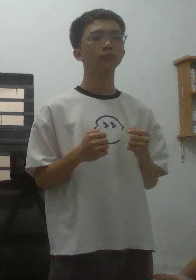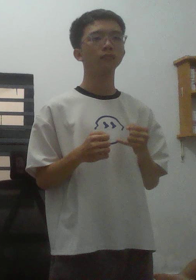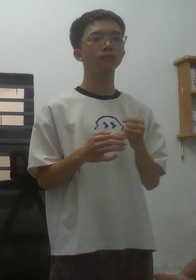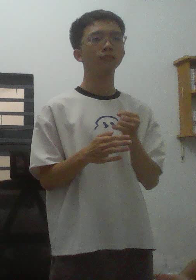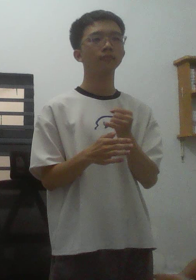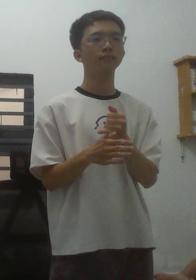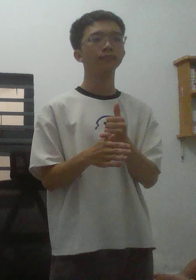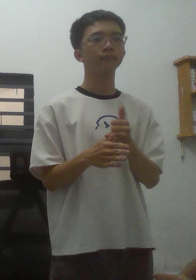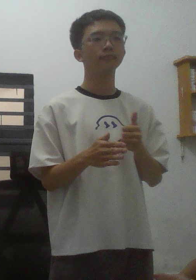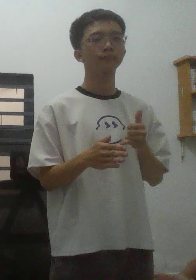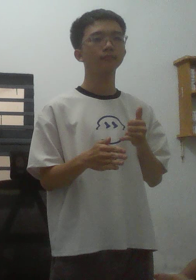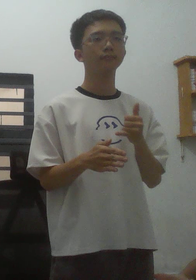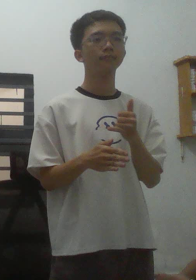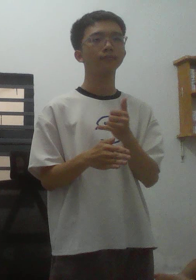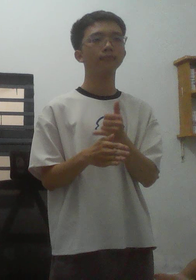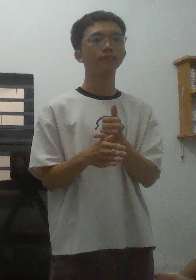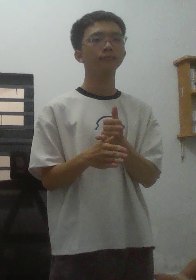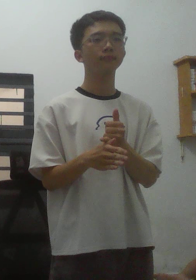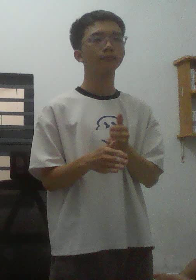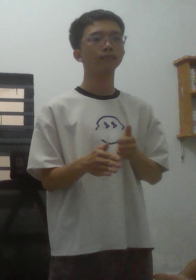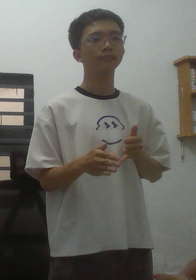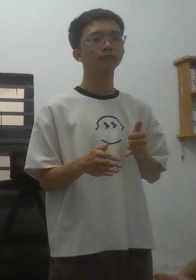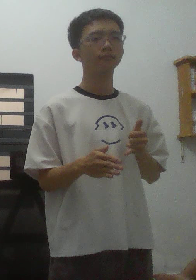cuoi thang